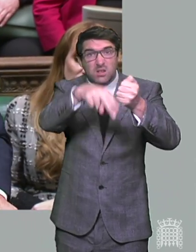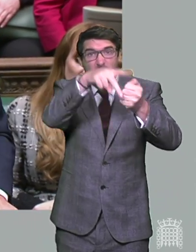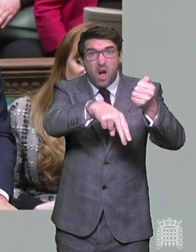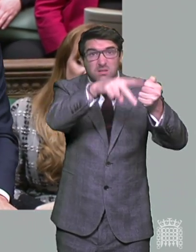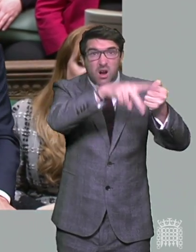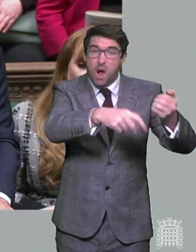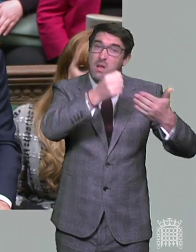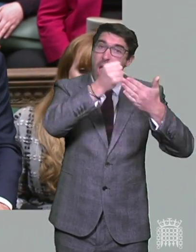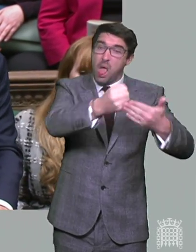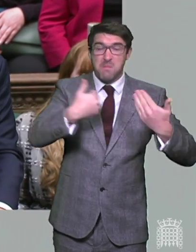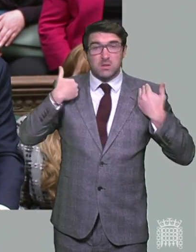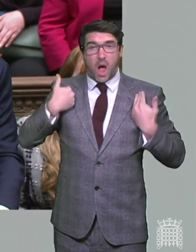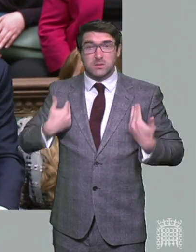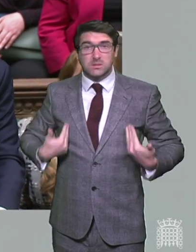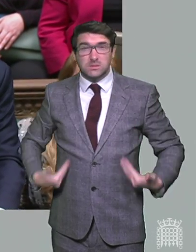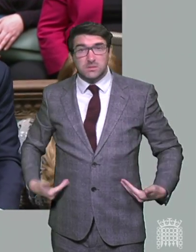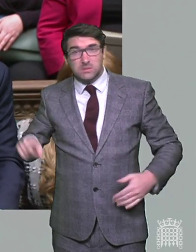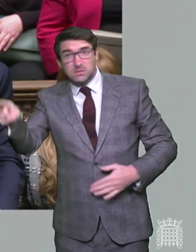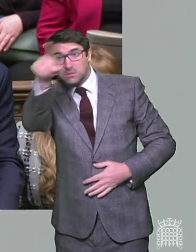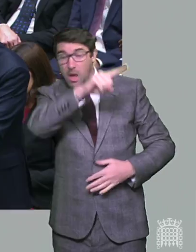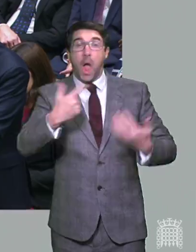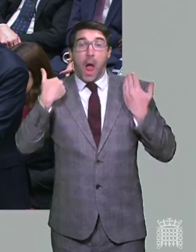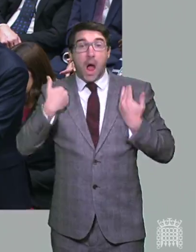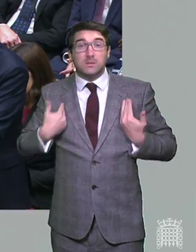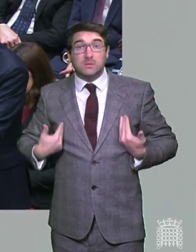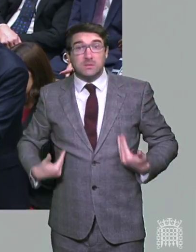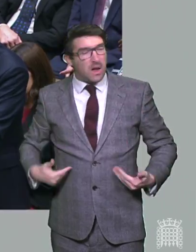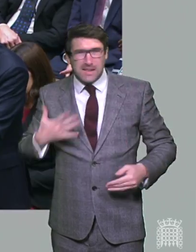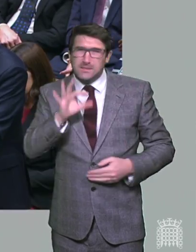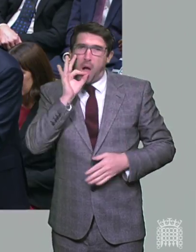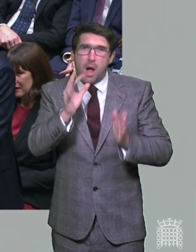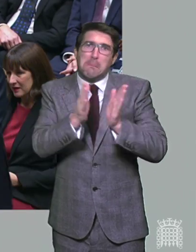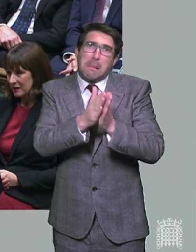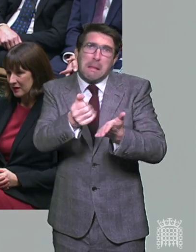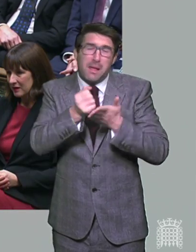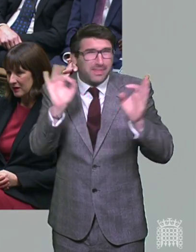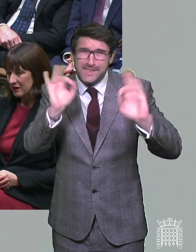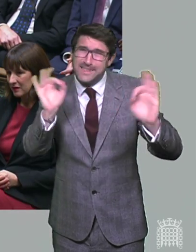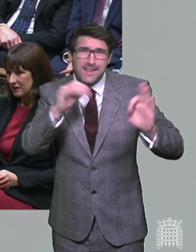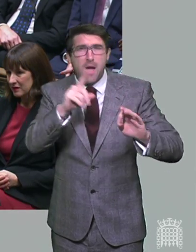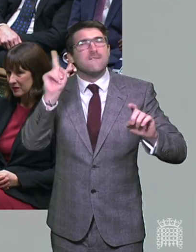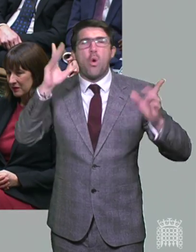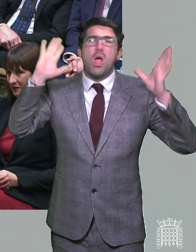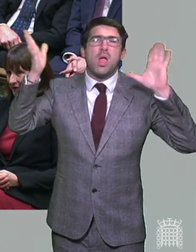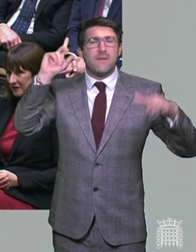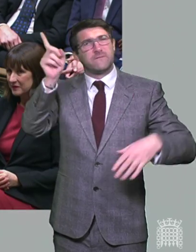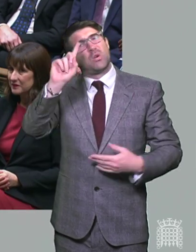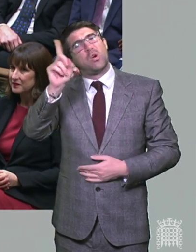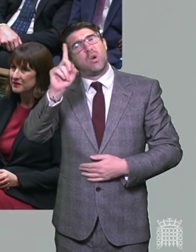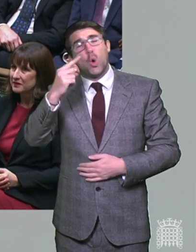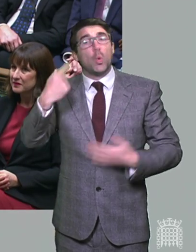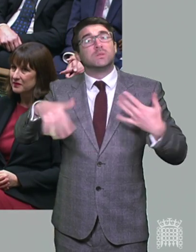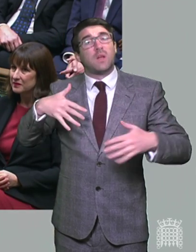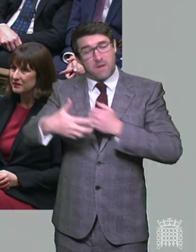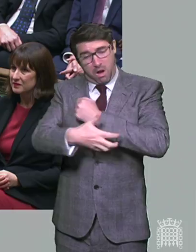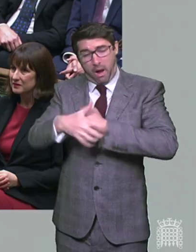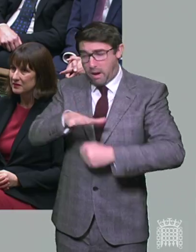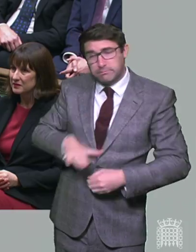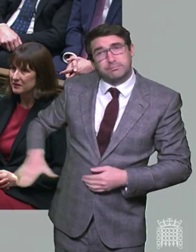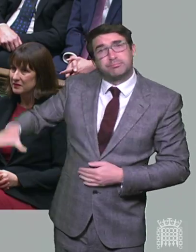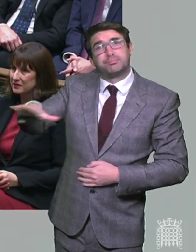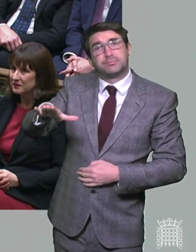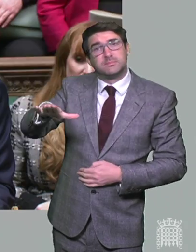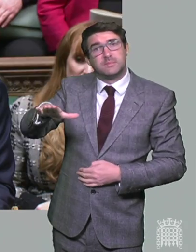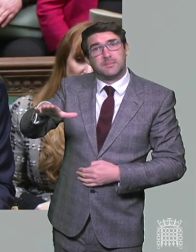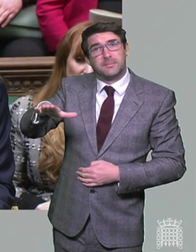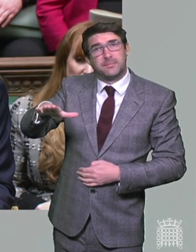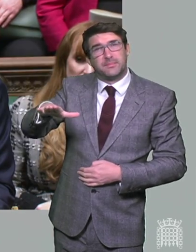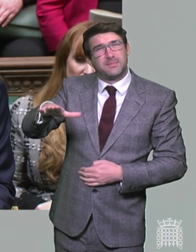She has still gift-wrapped a stamp duty cut for landlords, just as renters feel the pinch, and she is still holding out tax cuts for those who live off stocks and shares.